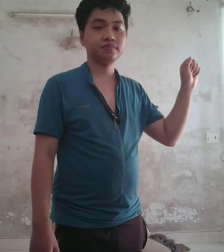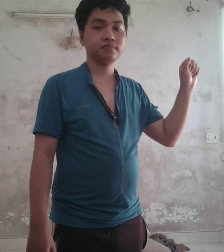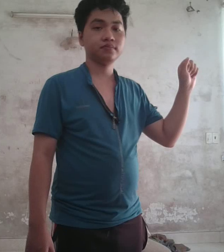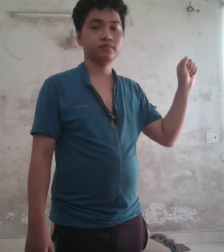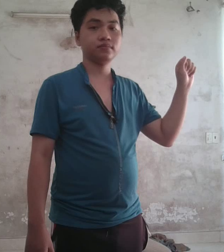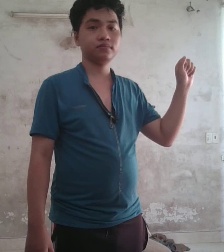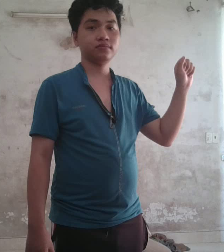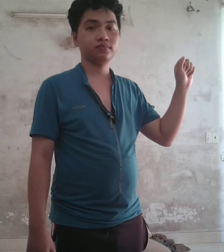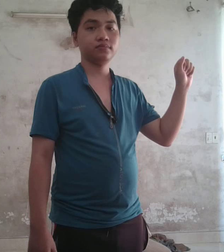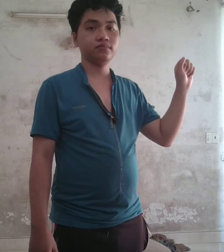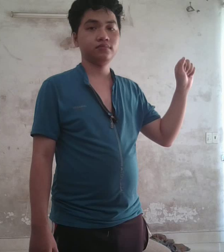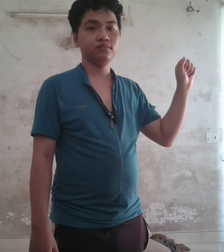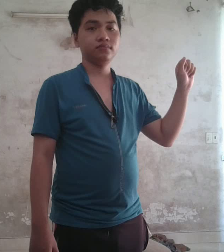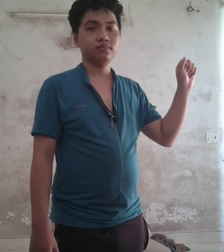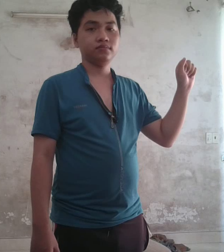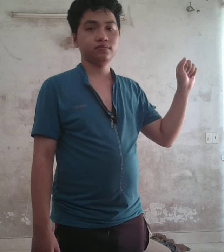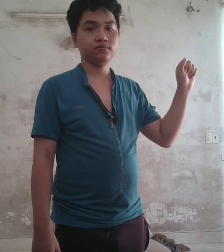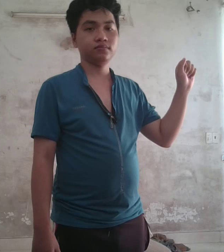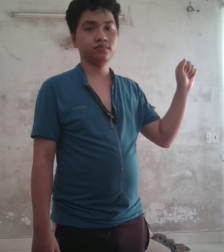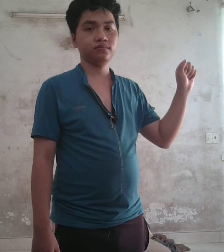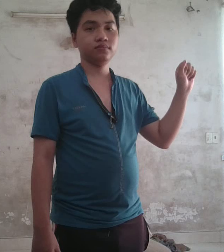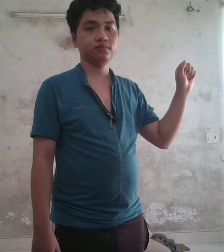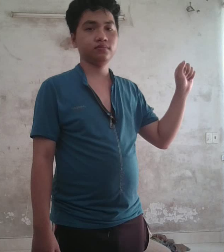a